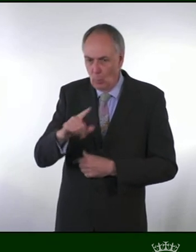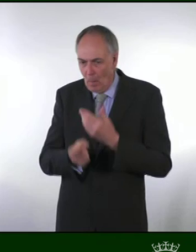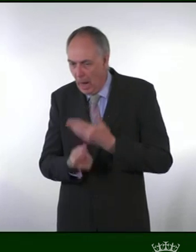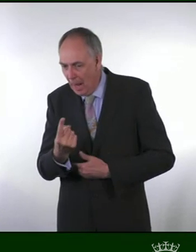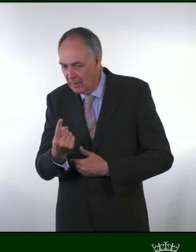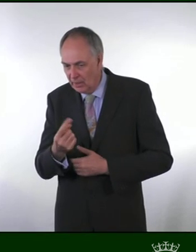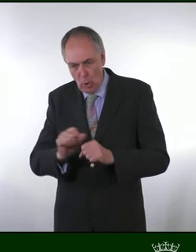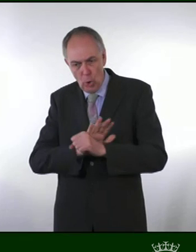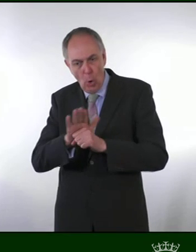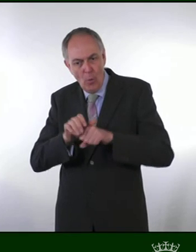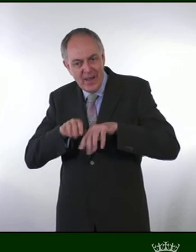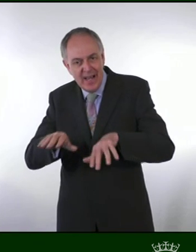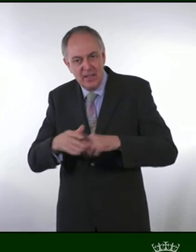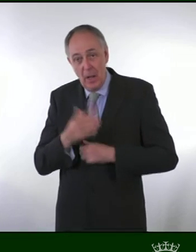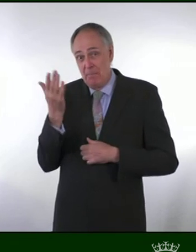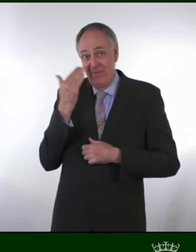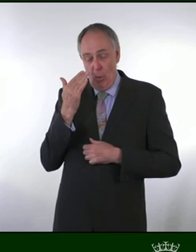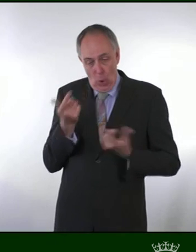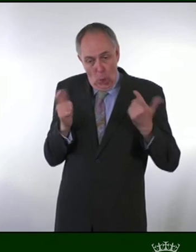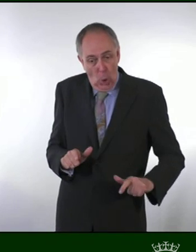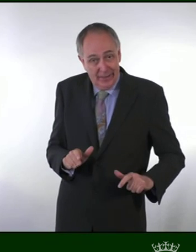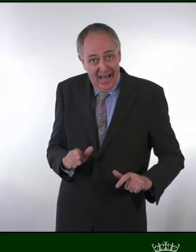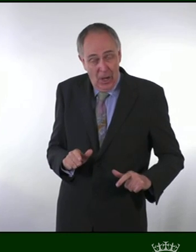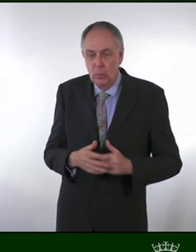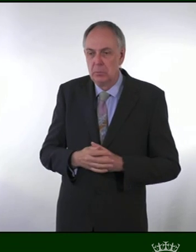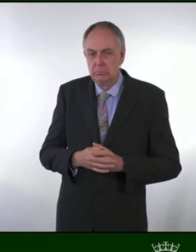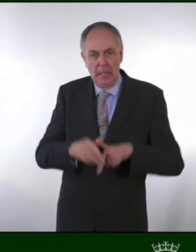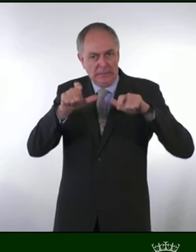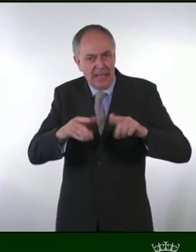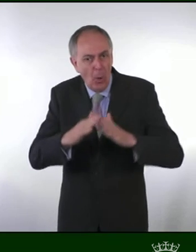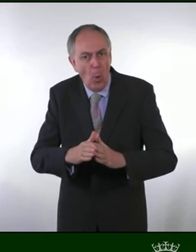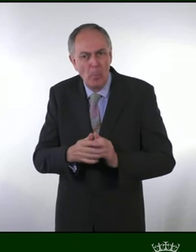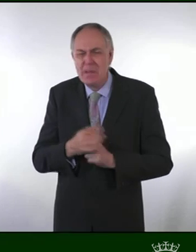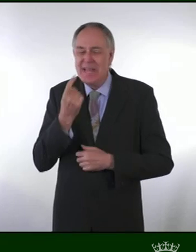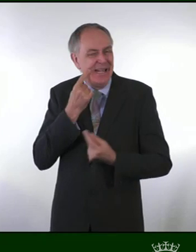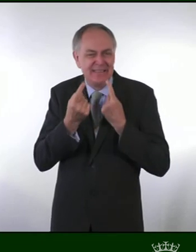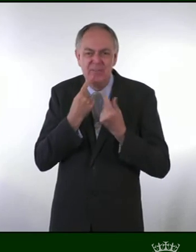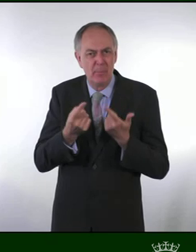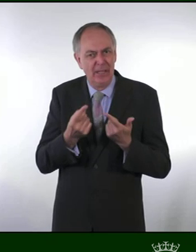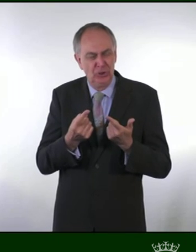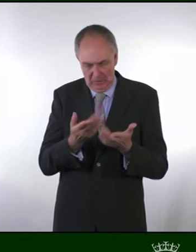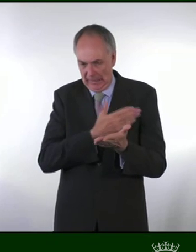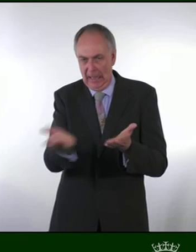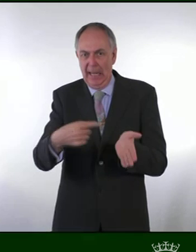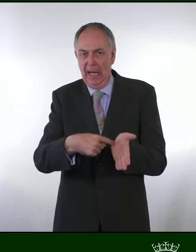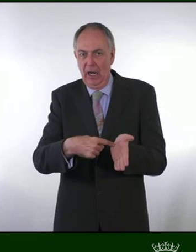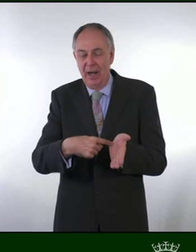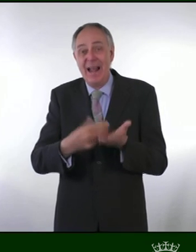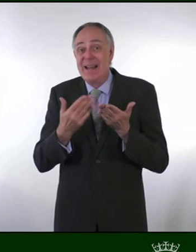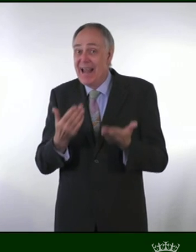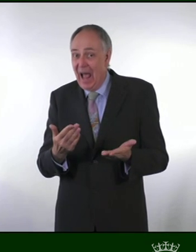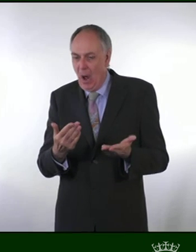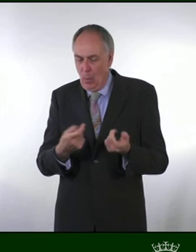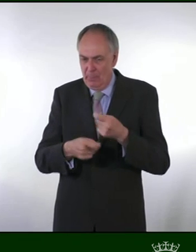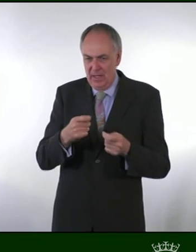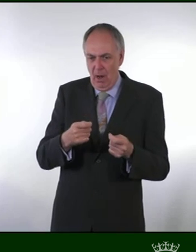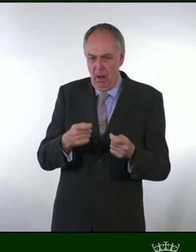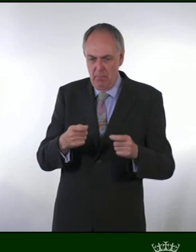Whereas “lockdown” and “stay at home” were relatively easy messages, easing restrictions involves very difficult judgment calls.